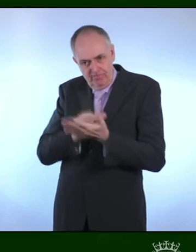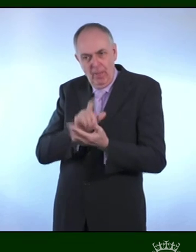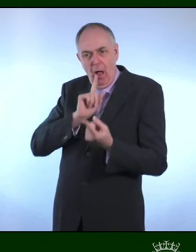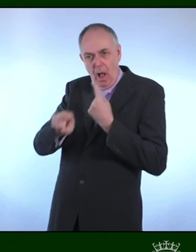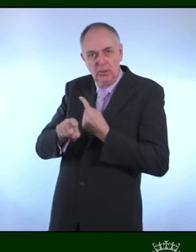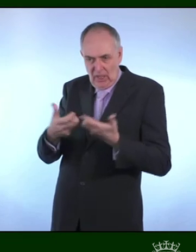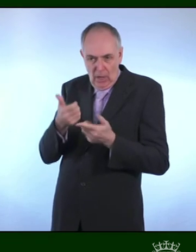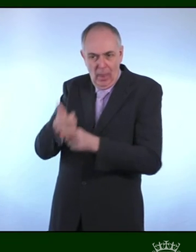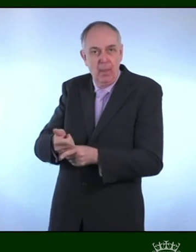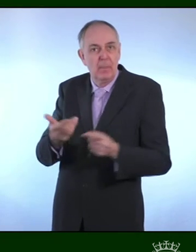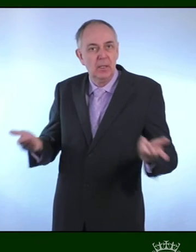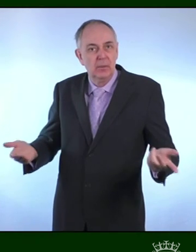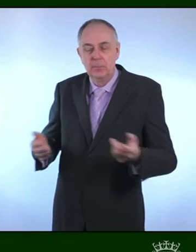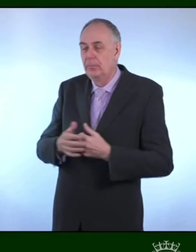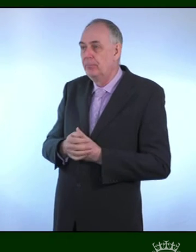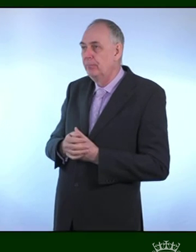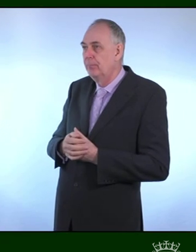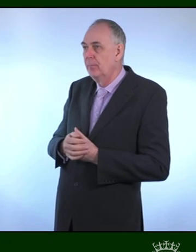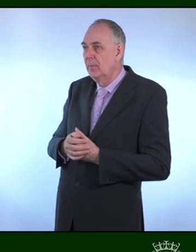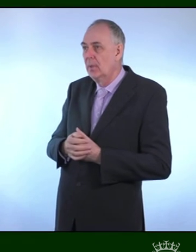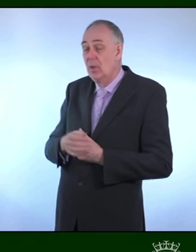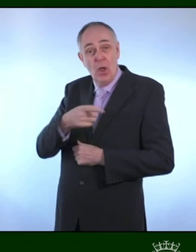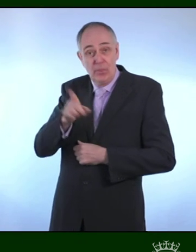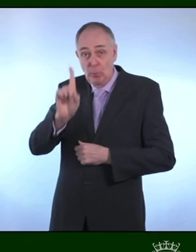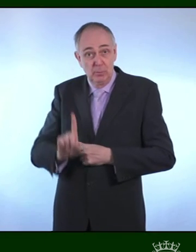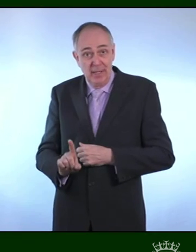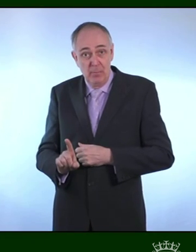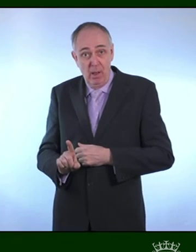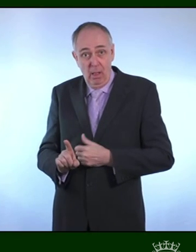As we stand here, these people are losing their incomes.